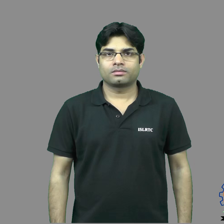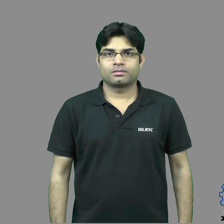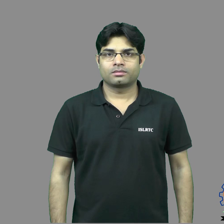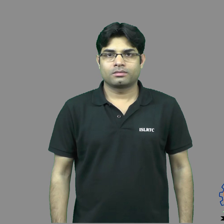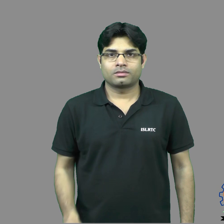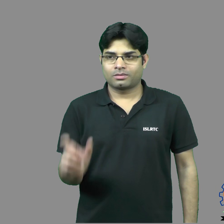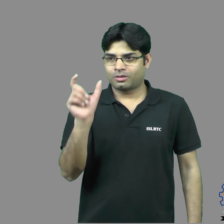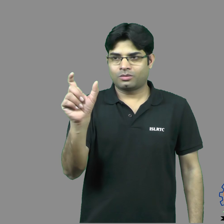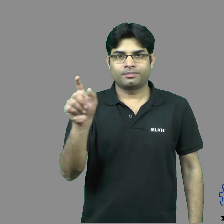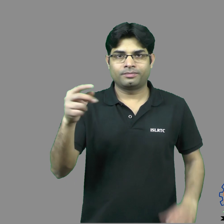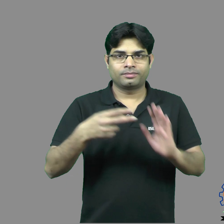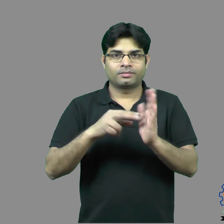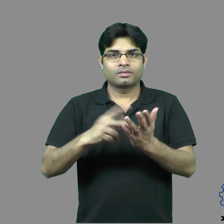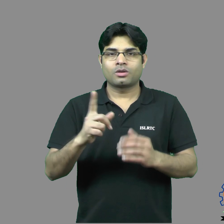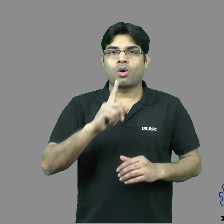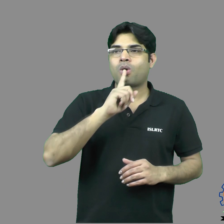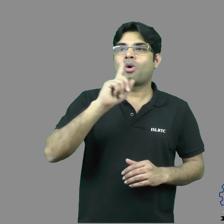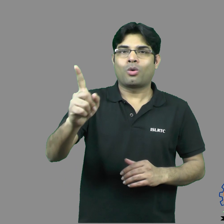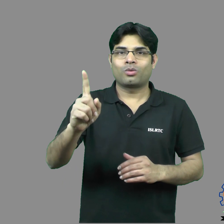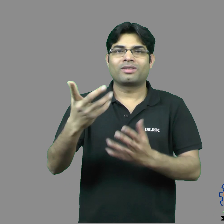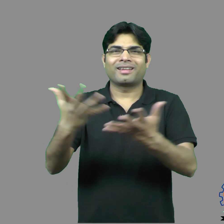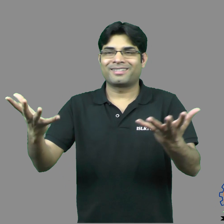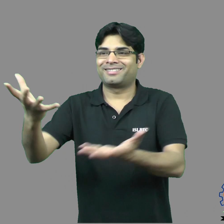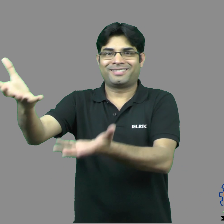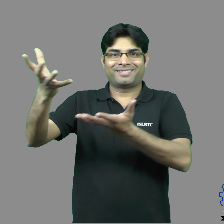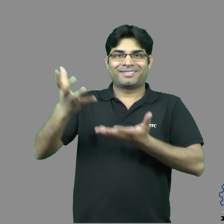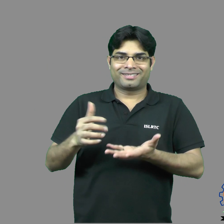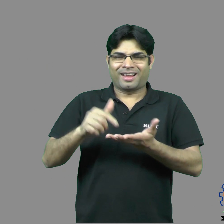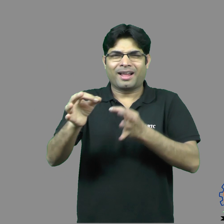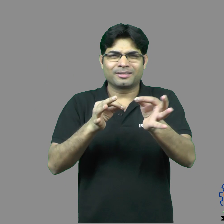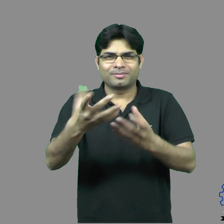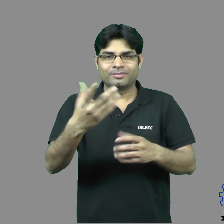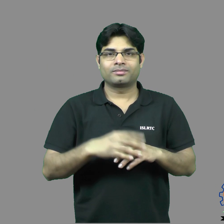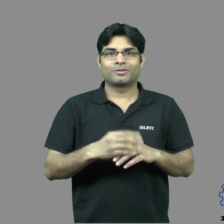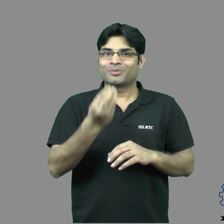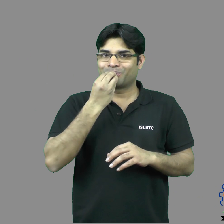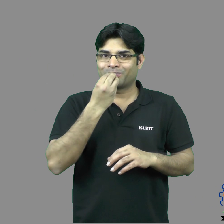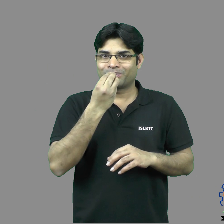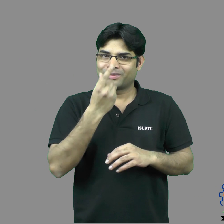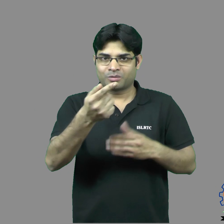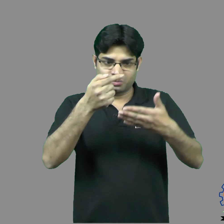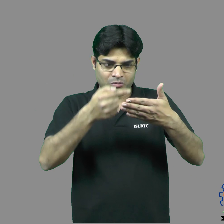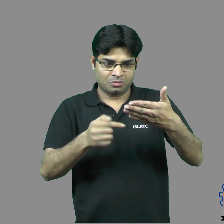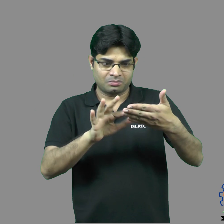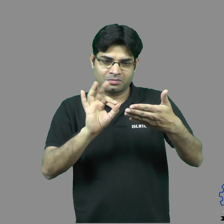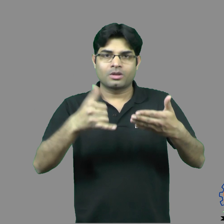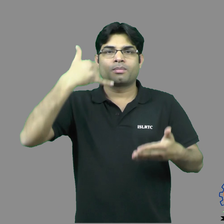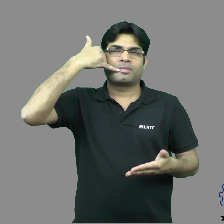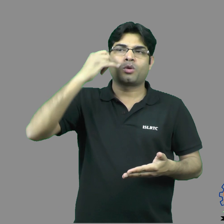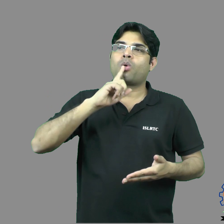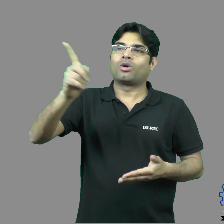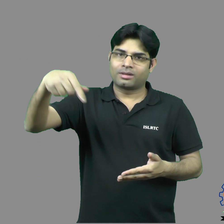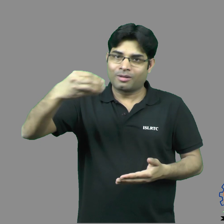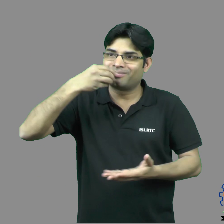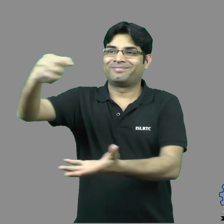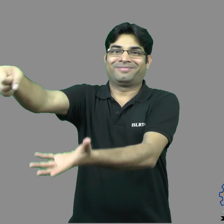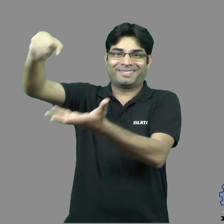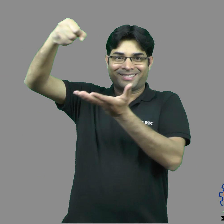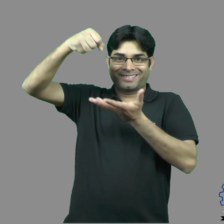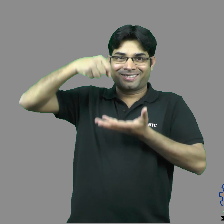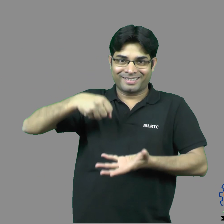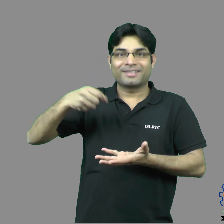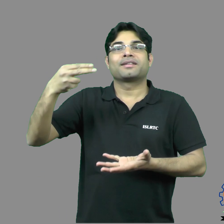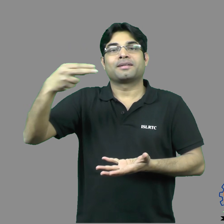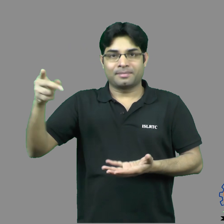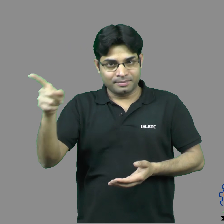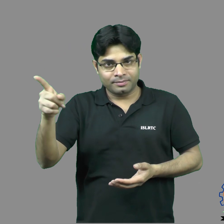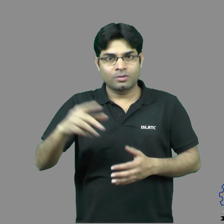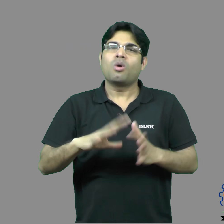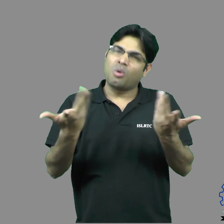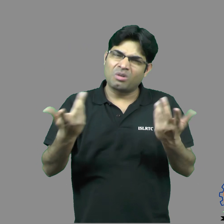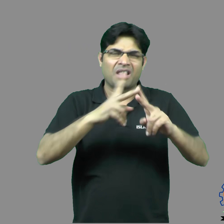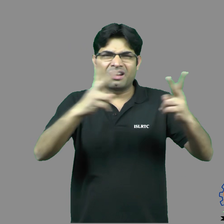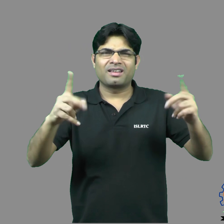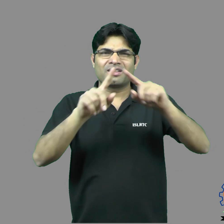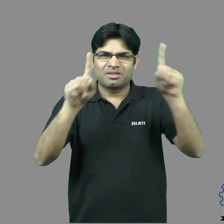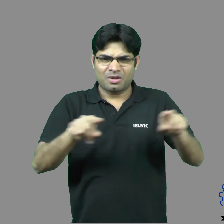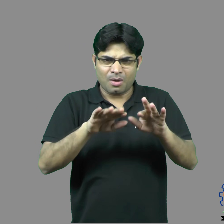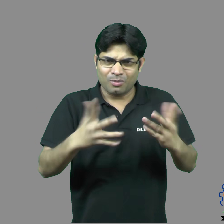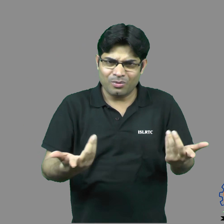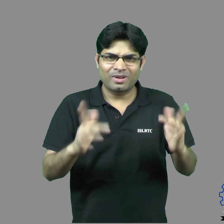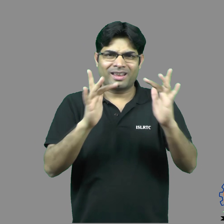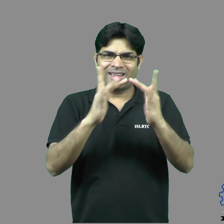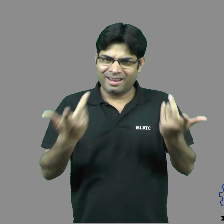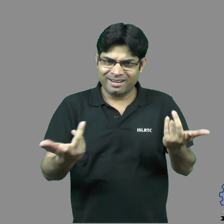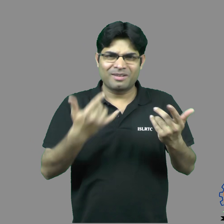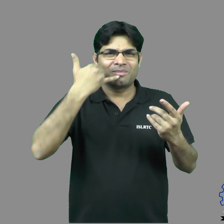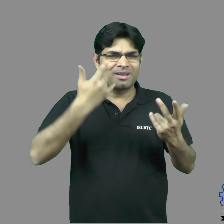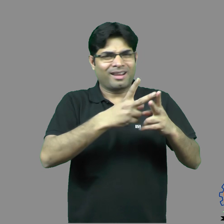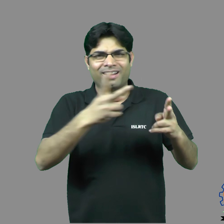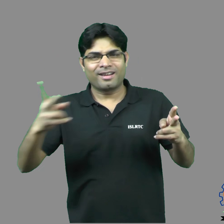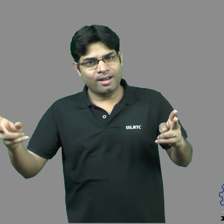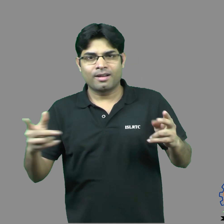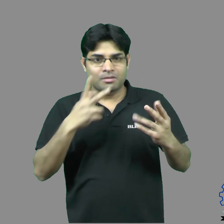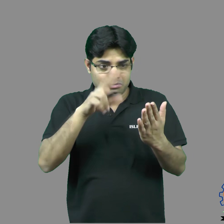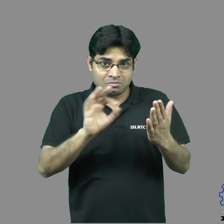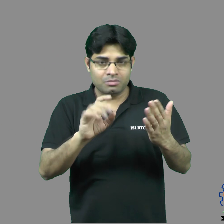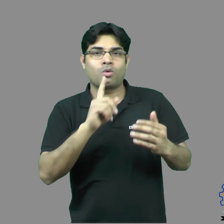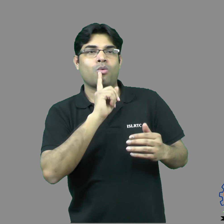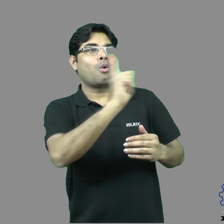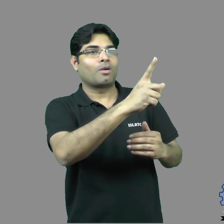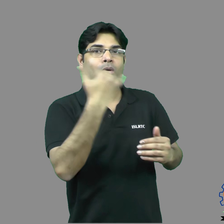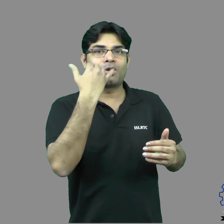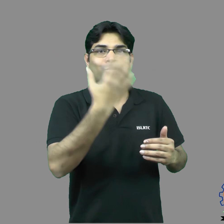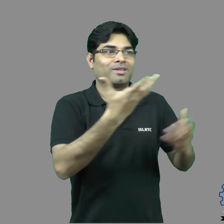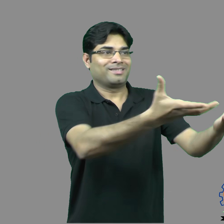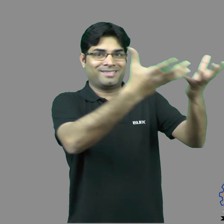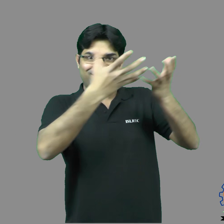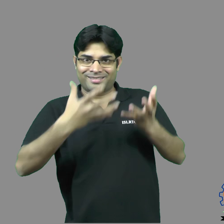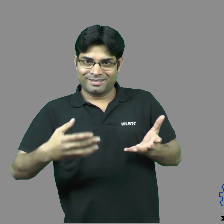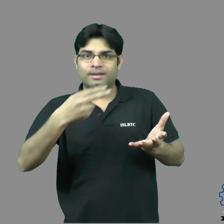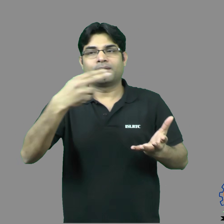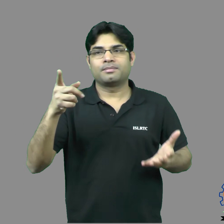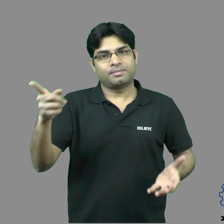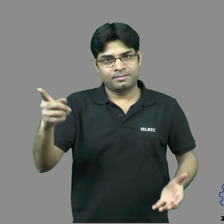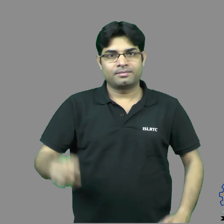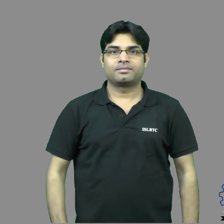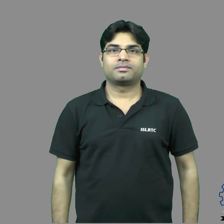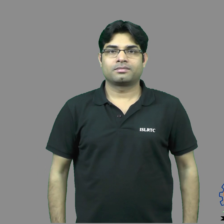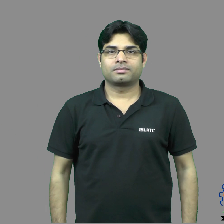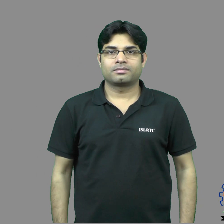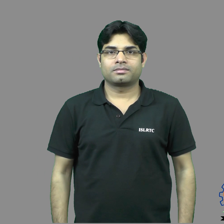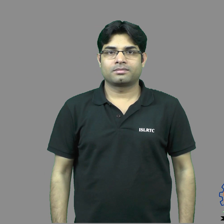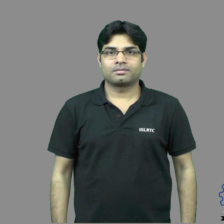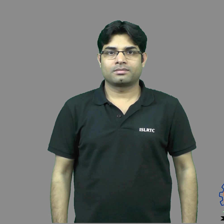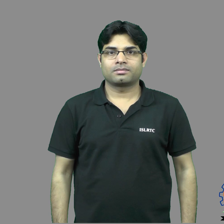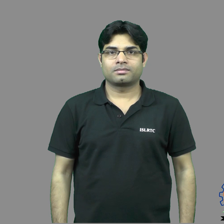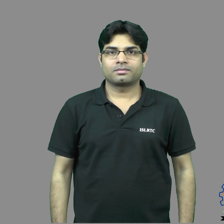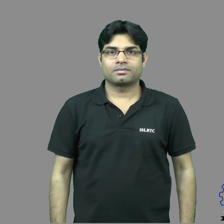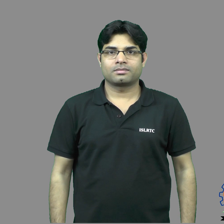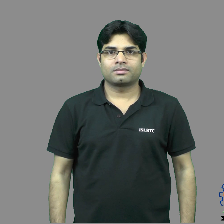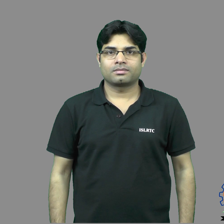Delivery (Food Items Etc)